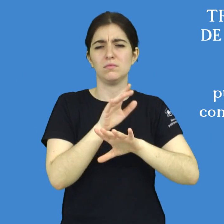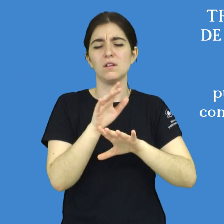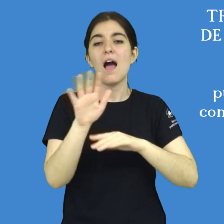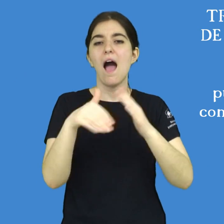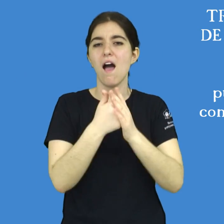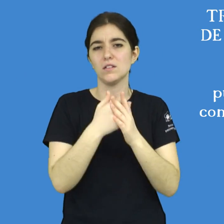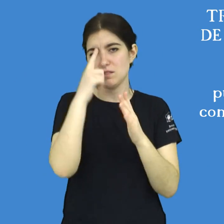hasta